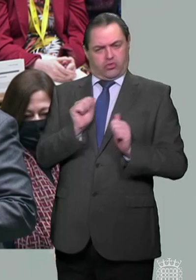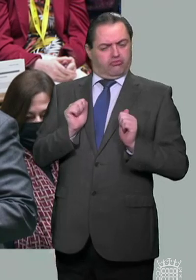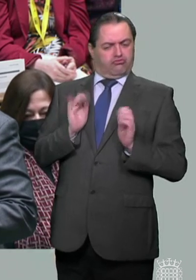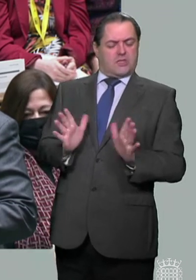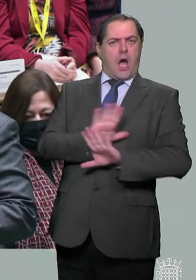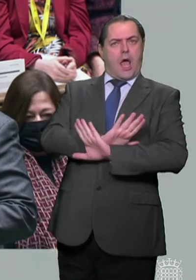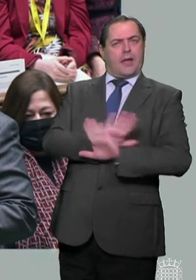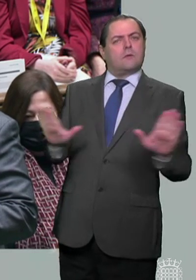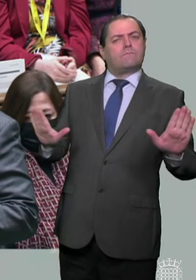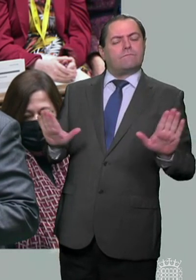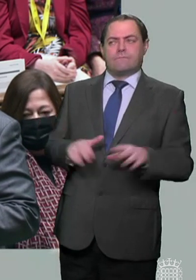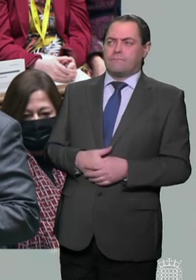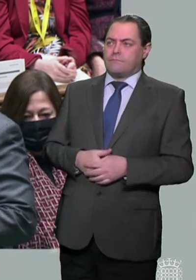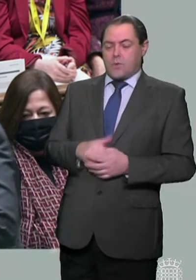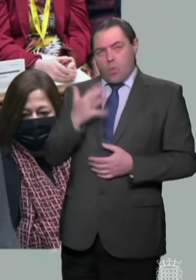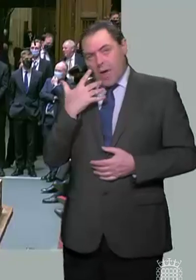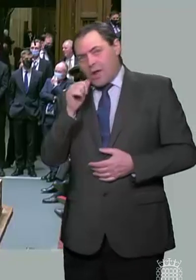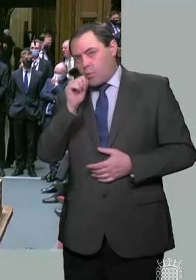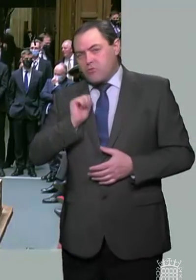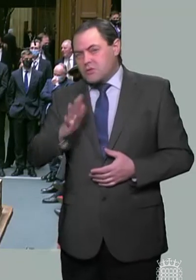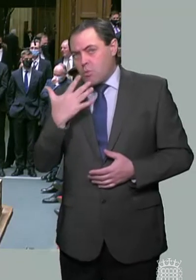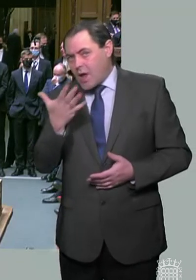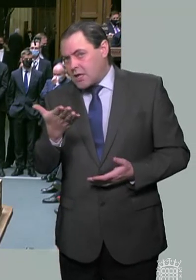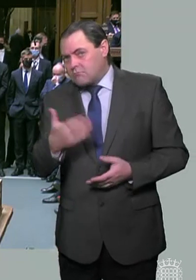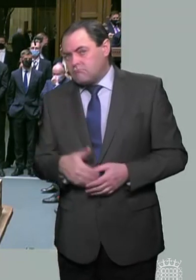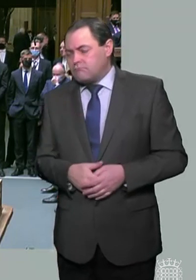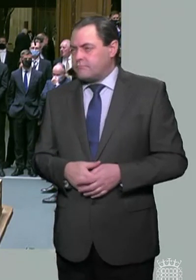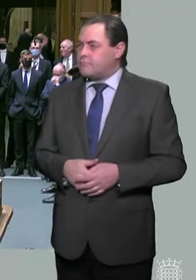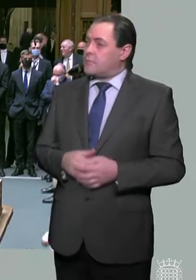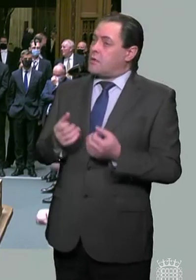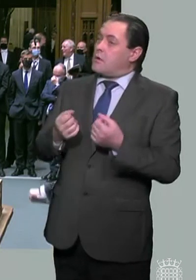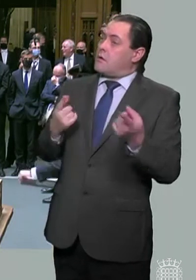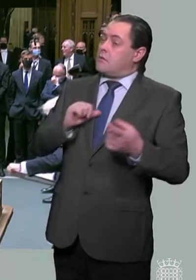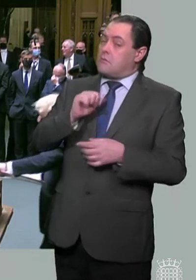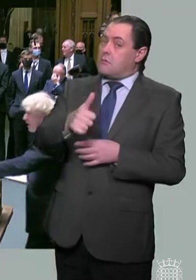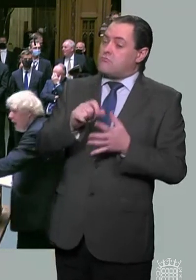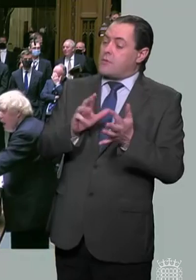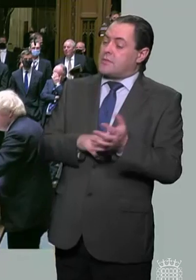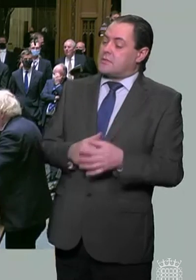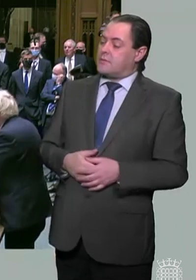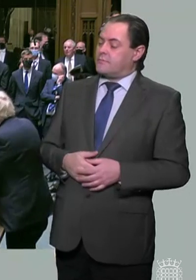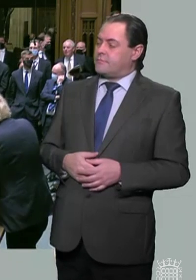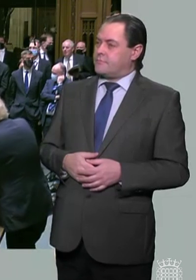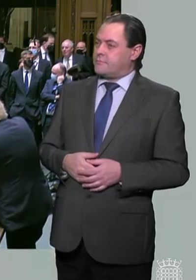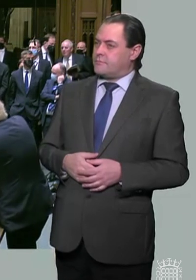When can we expect it?